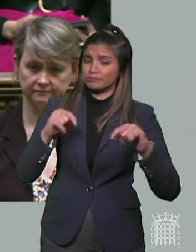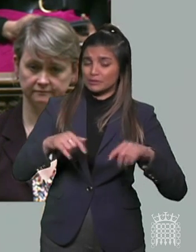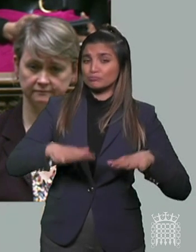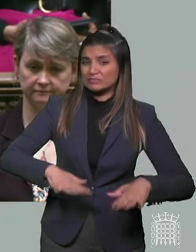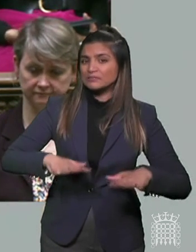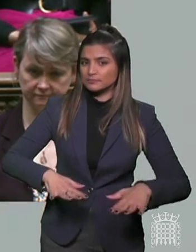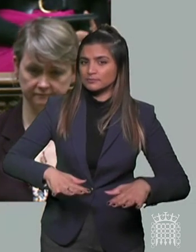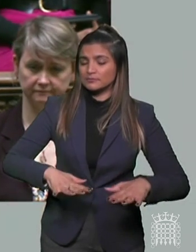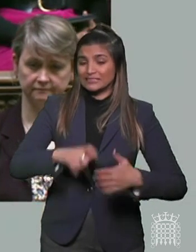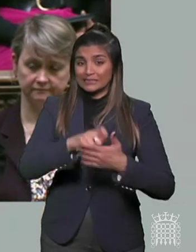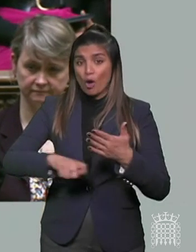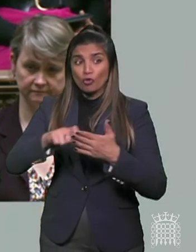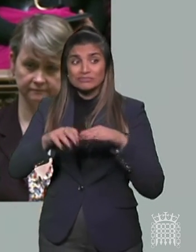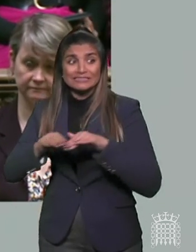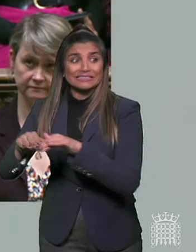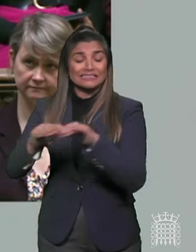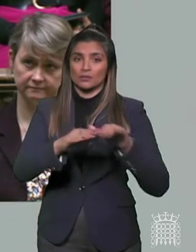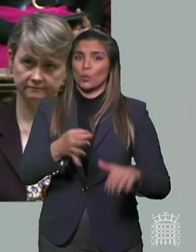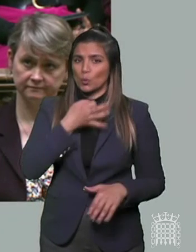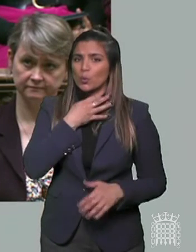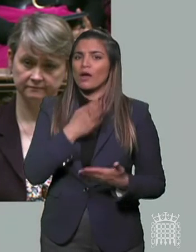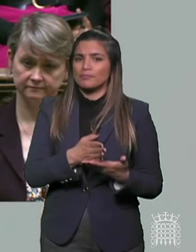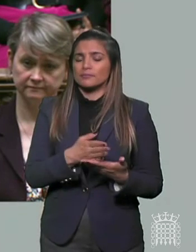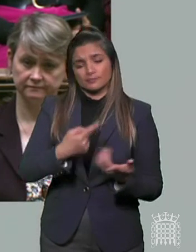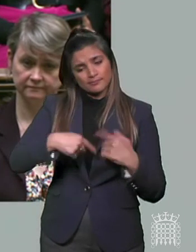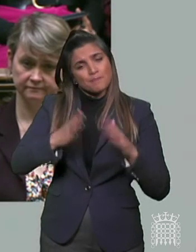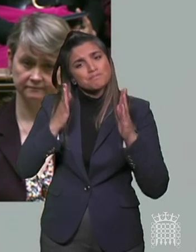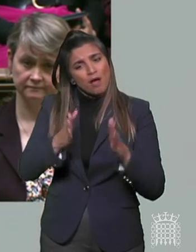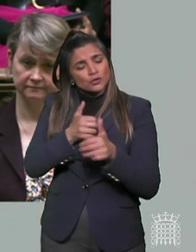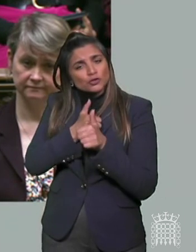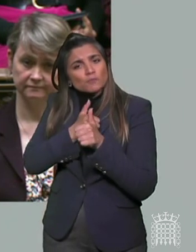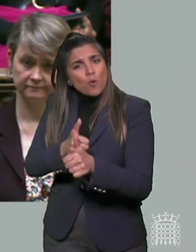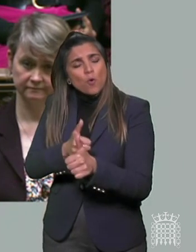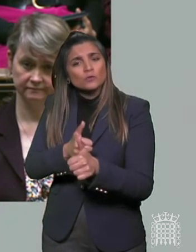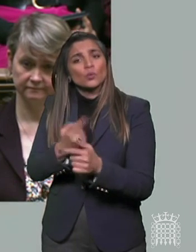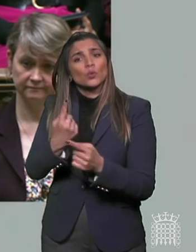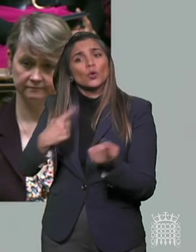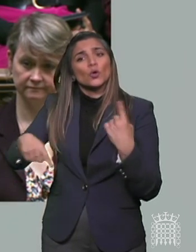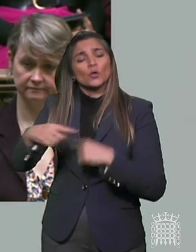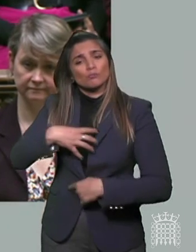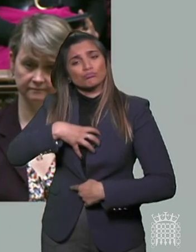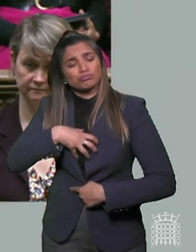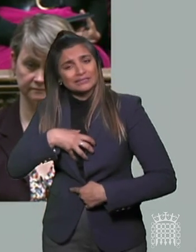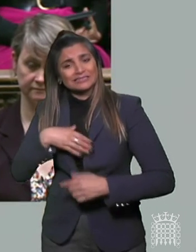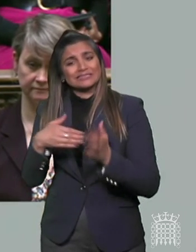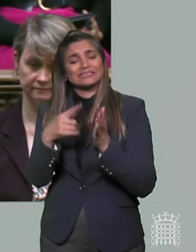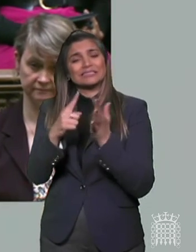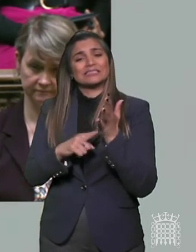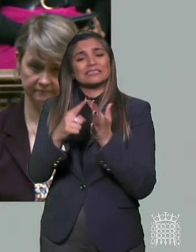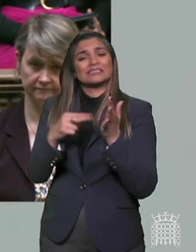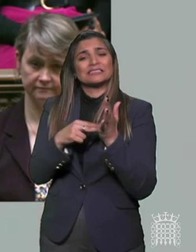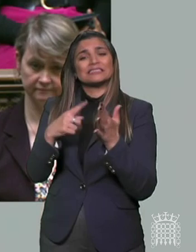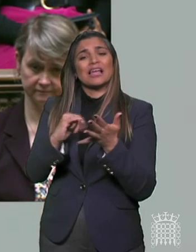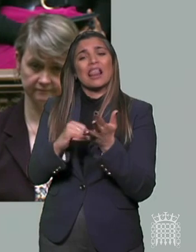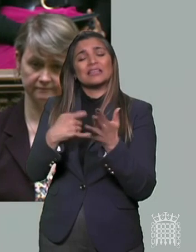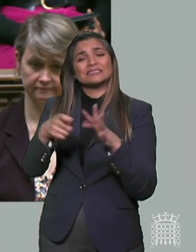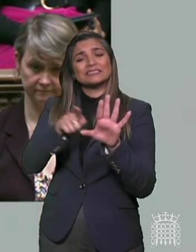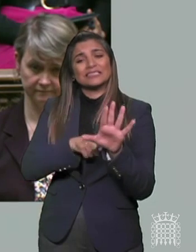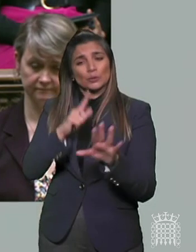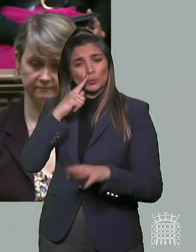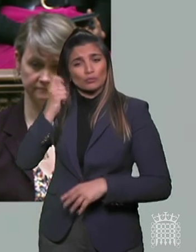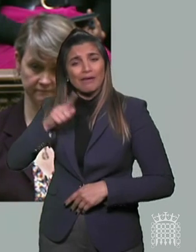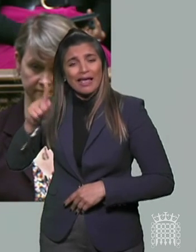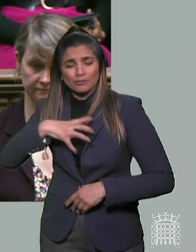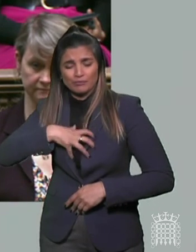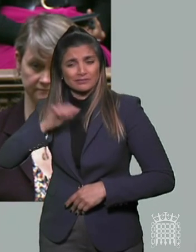Democracy is at risk. We must support the courageous efforts of President Zelensky and the Ukrainian people.